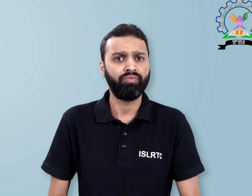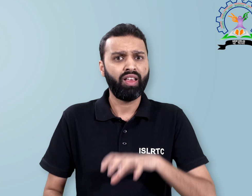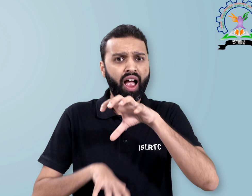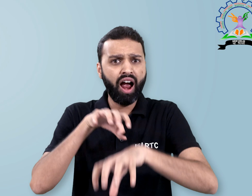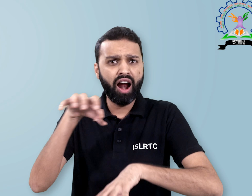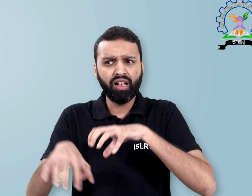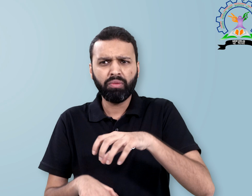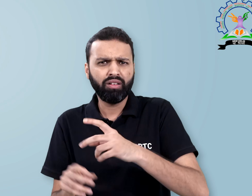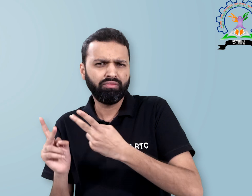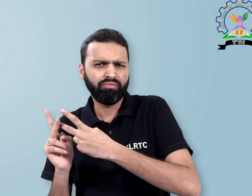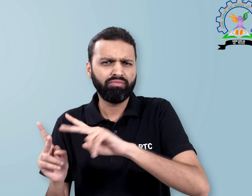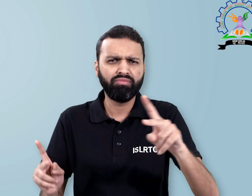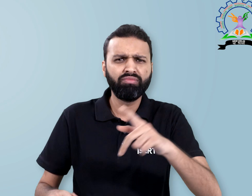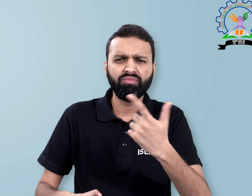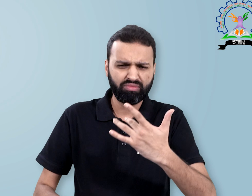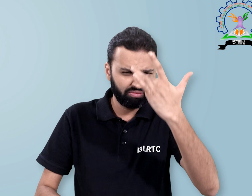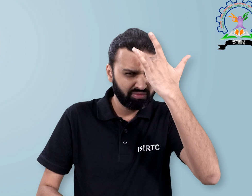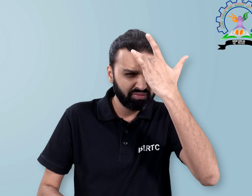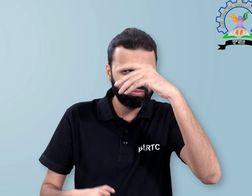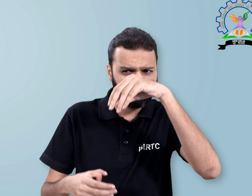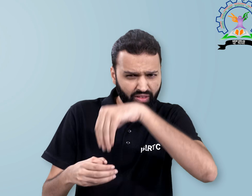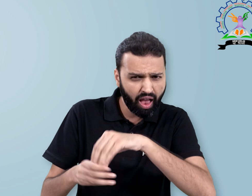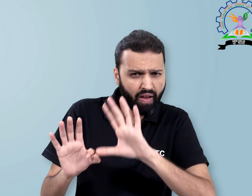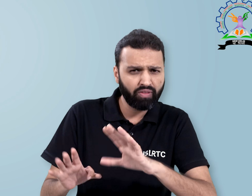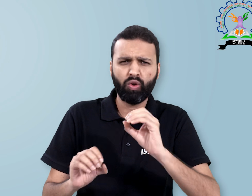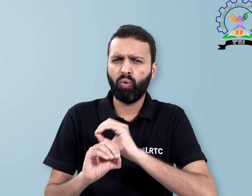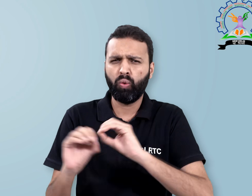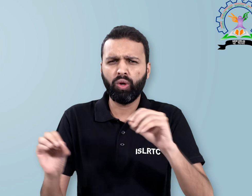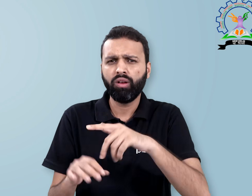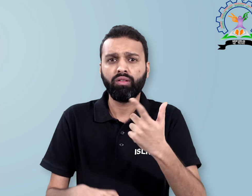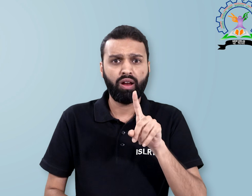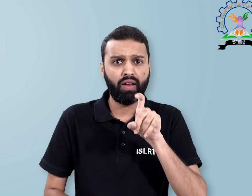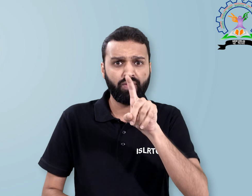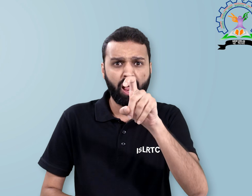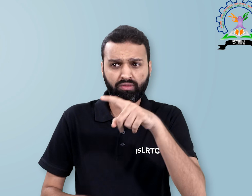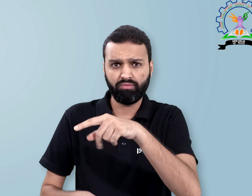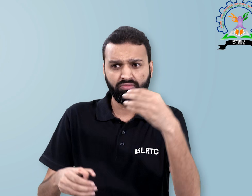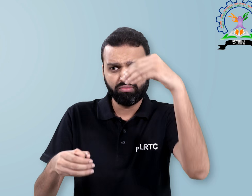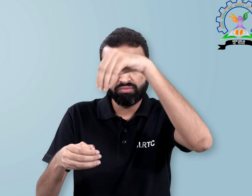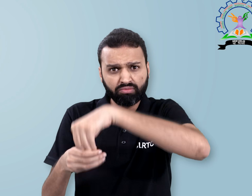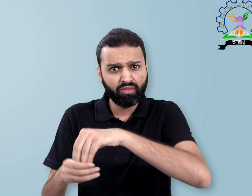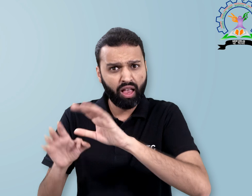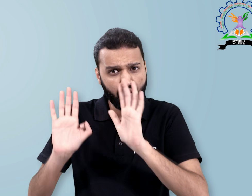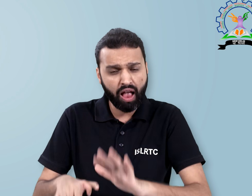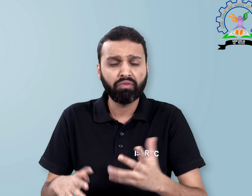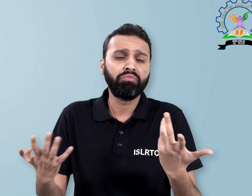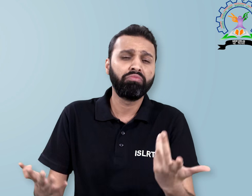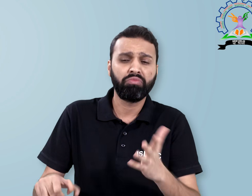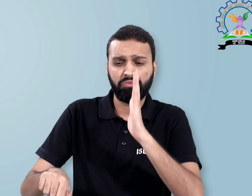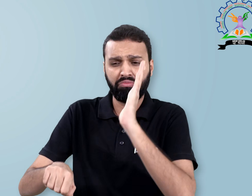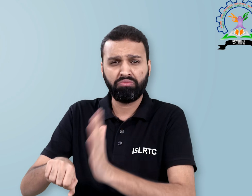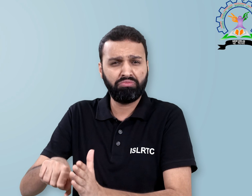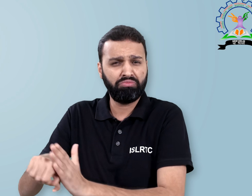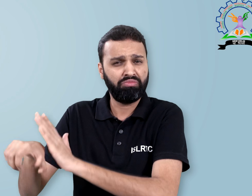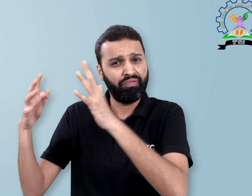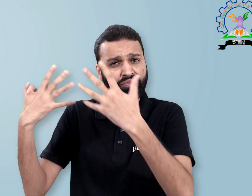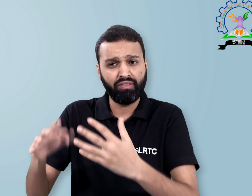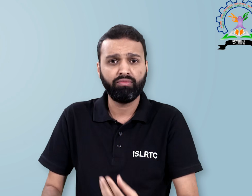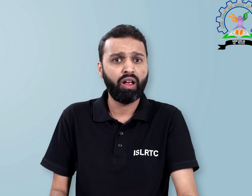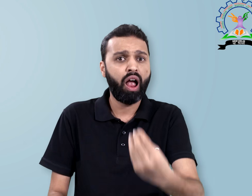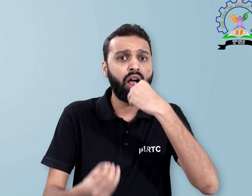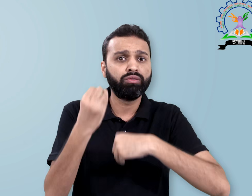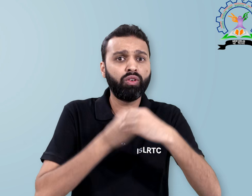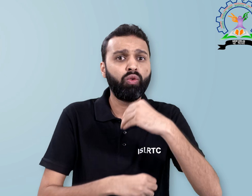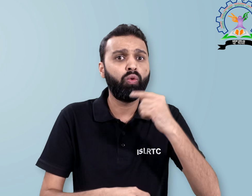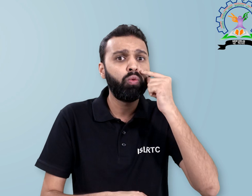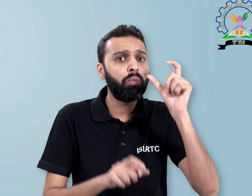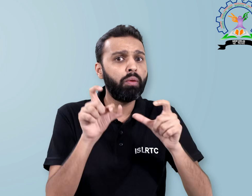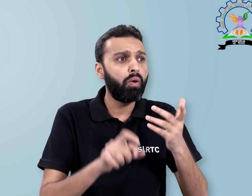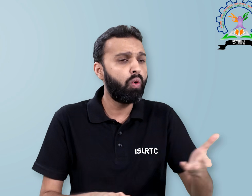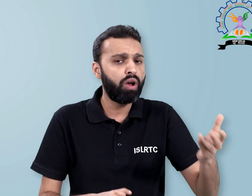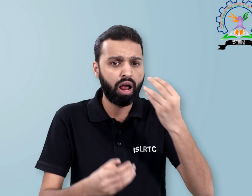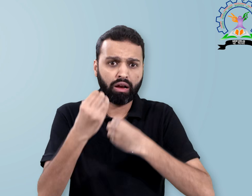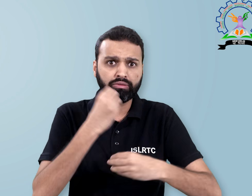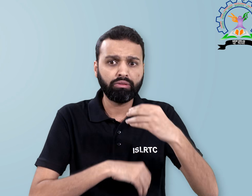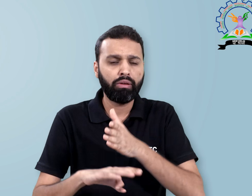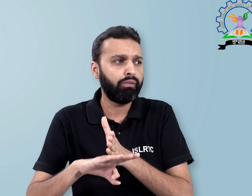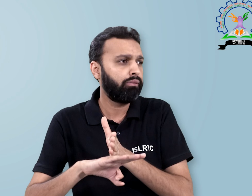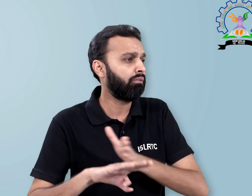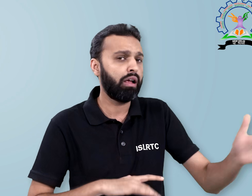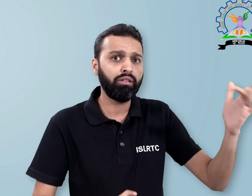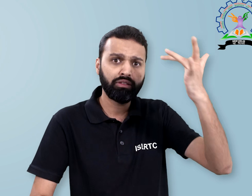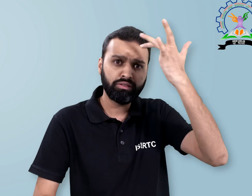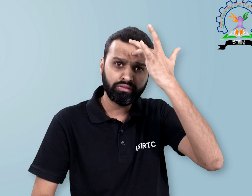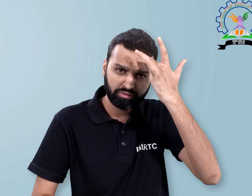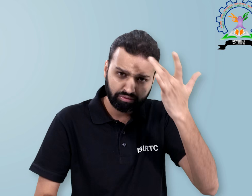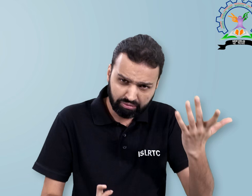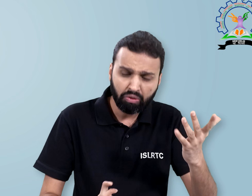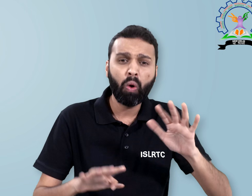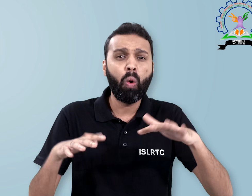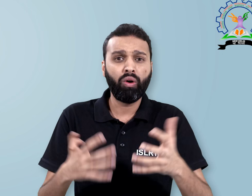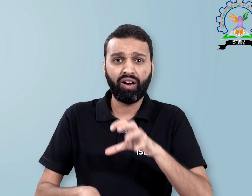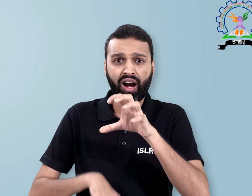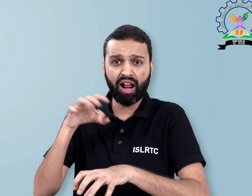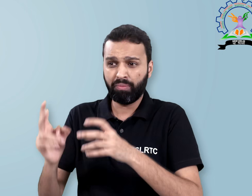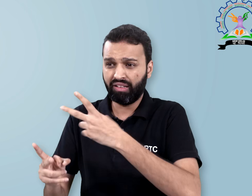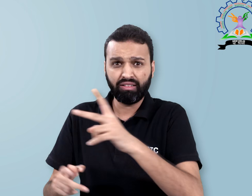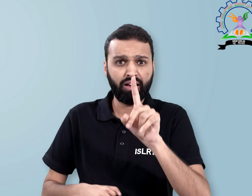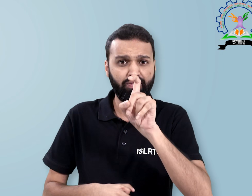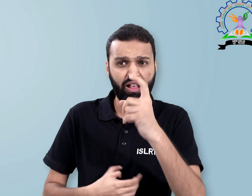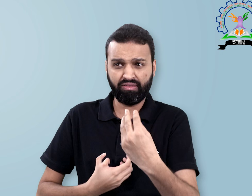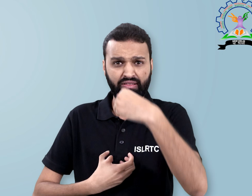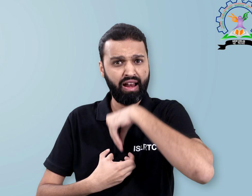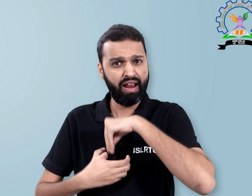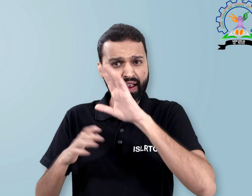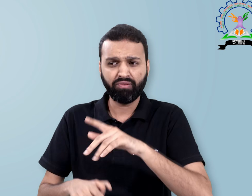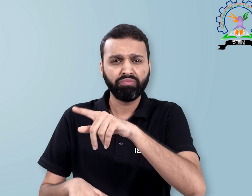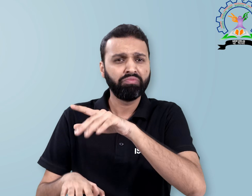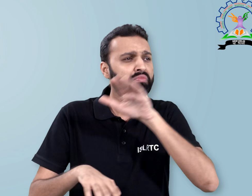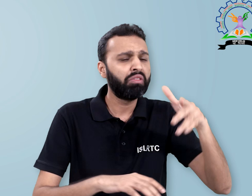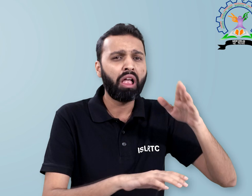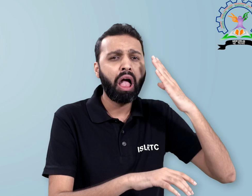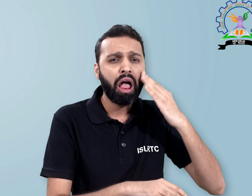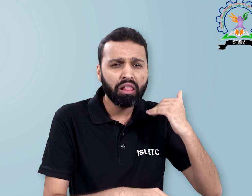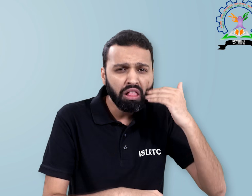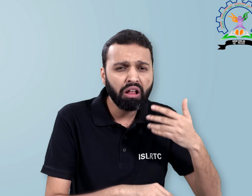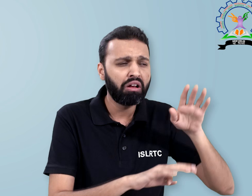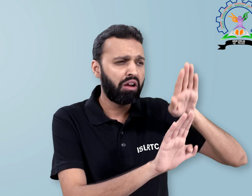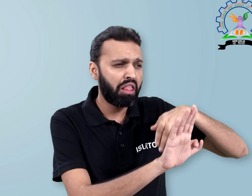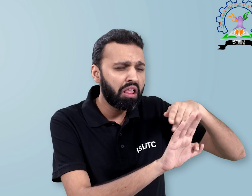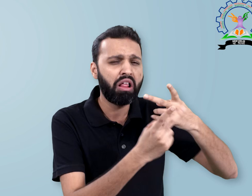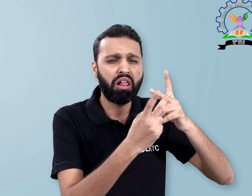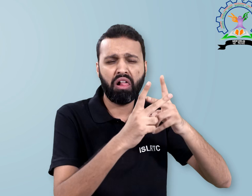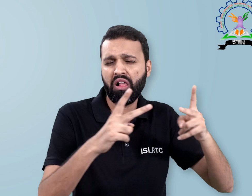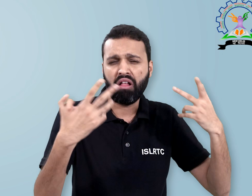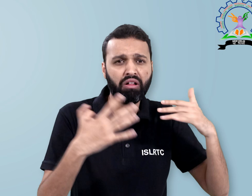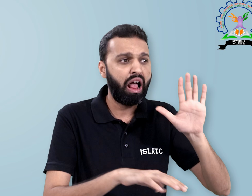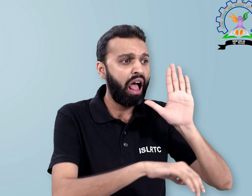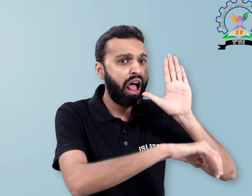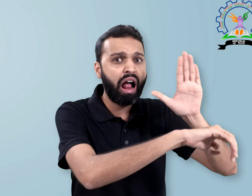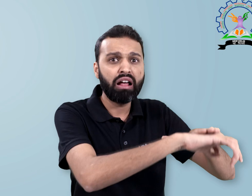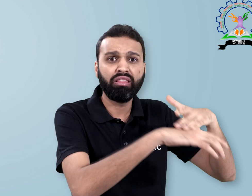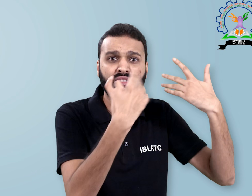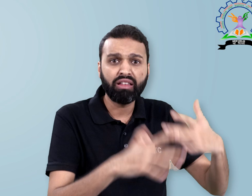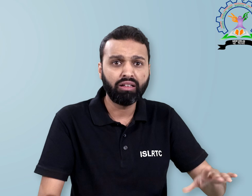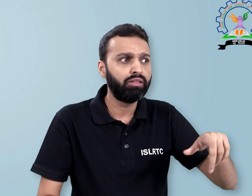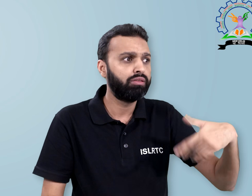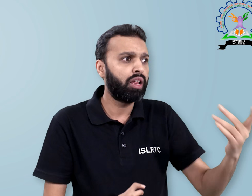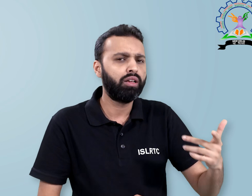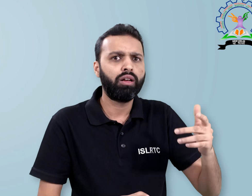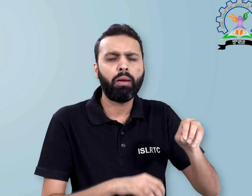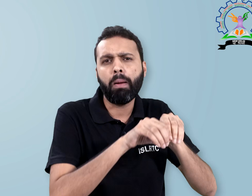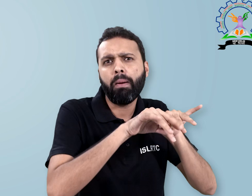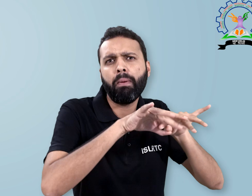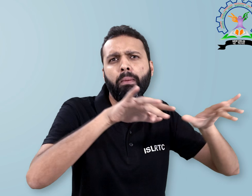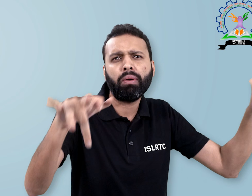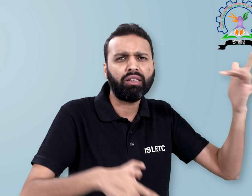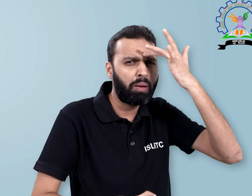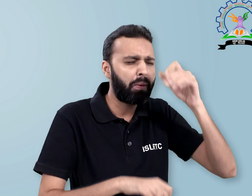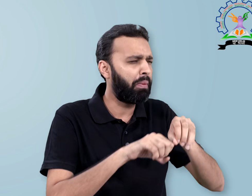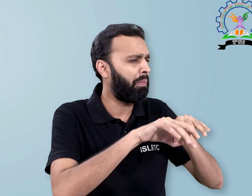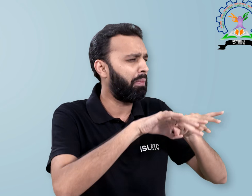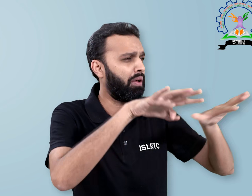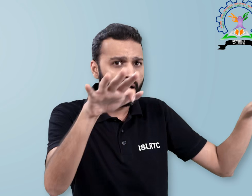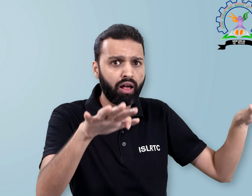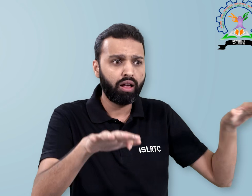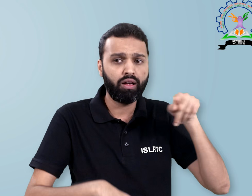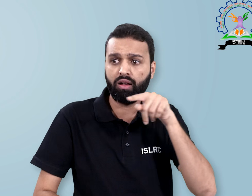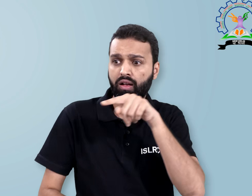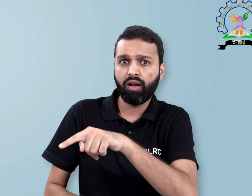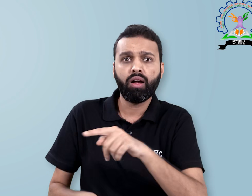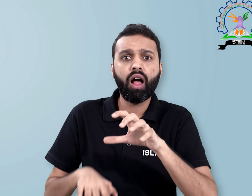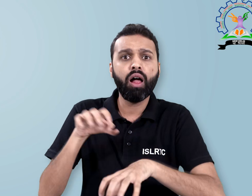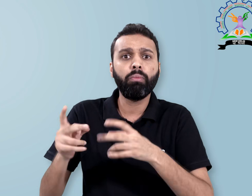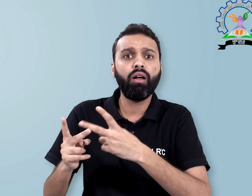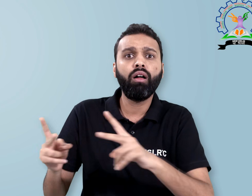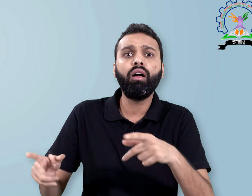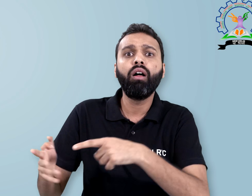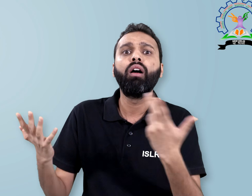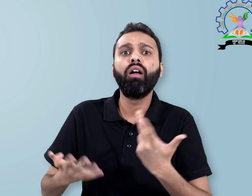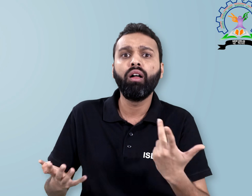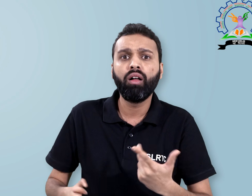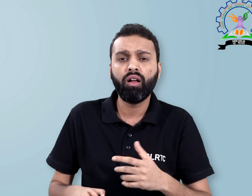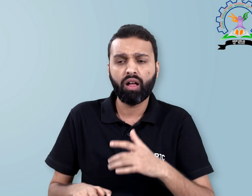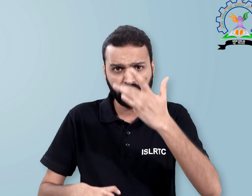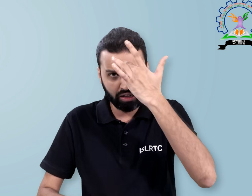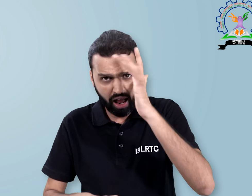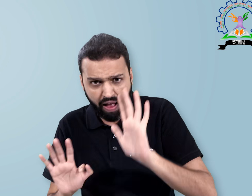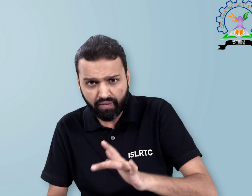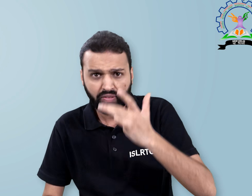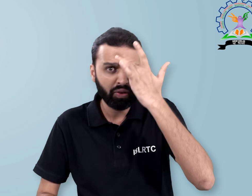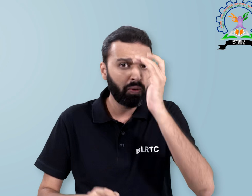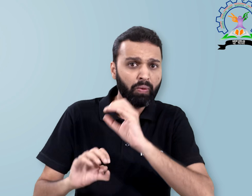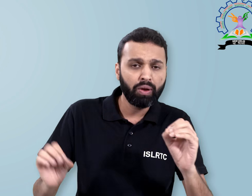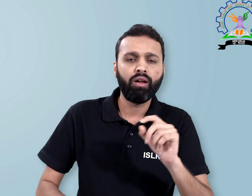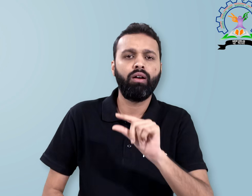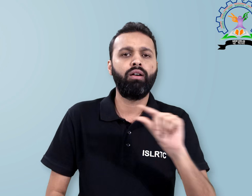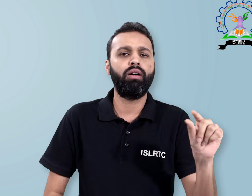Various animals may or may not carry viruses, however consumption of animal meat or close contact may result in the animal virus to contaminate and spread illness in humans. This transmission of animal virus to humans is called animal to human transmission.